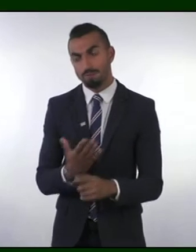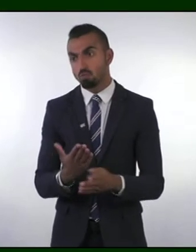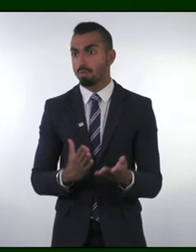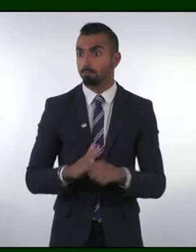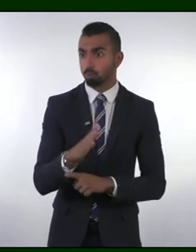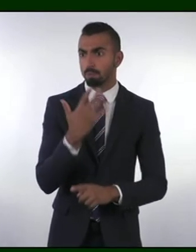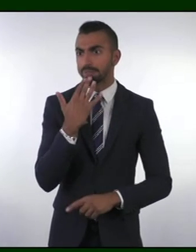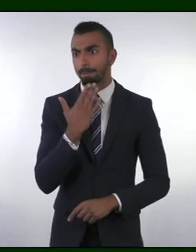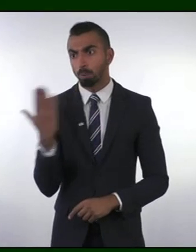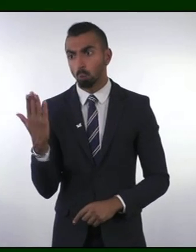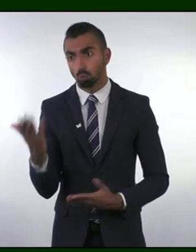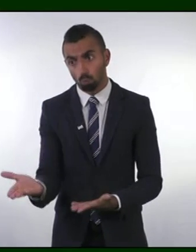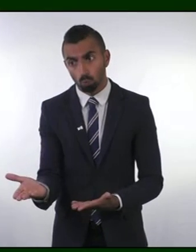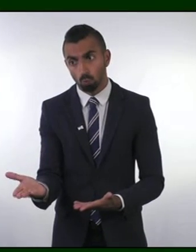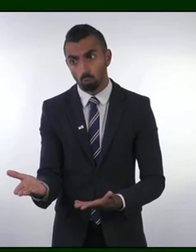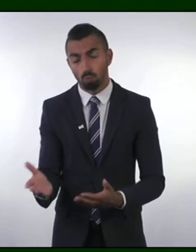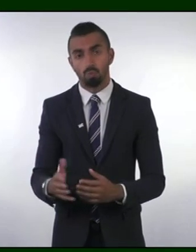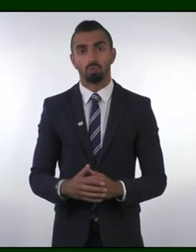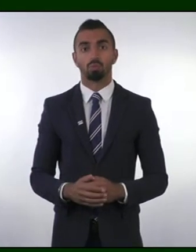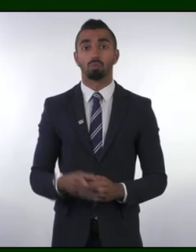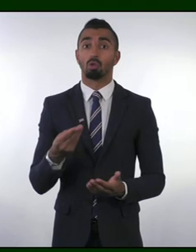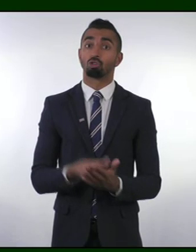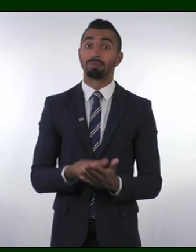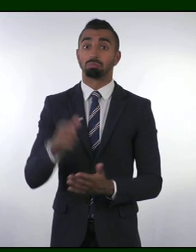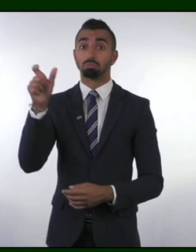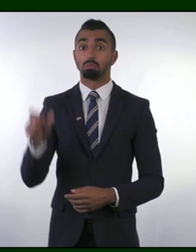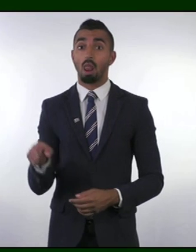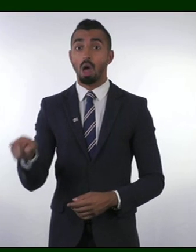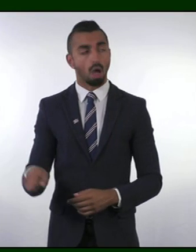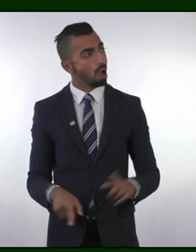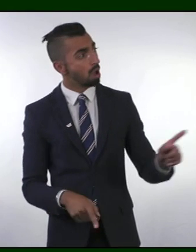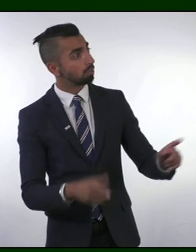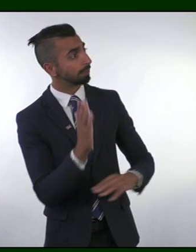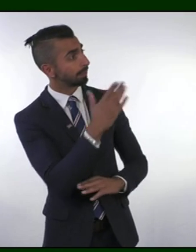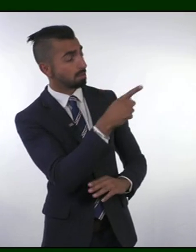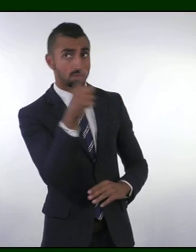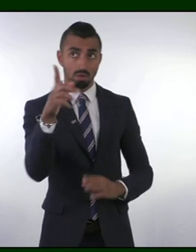I am grateful for my honourable Friend’s support and am happy to talk to him about the matter that has raised.